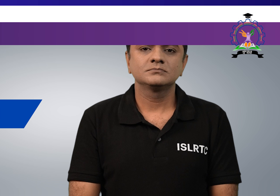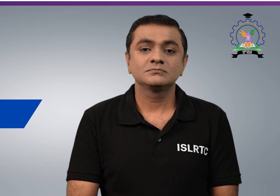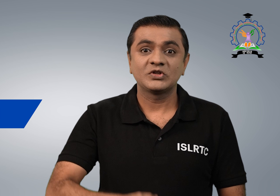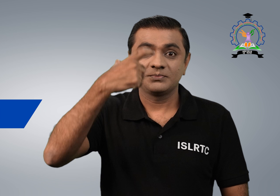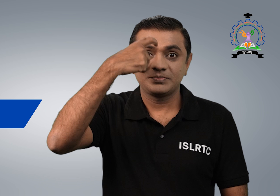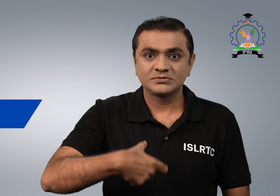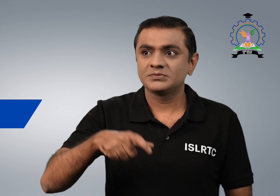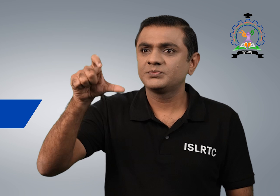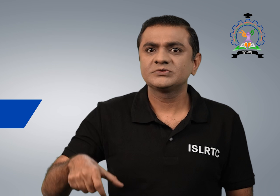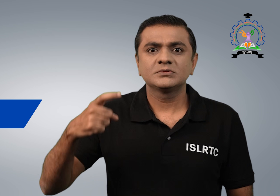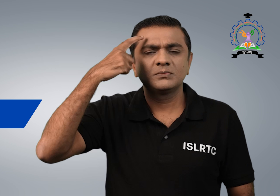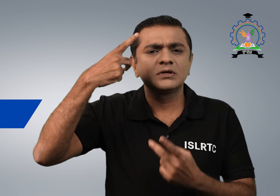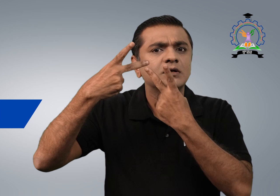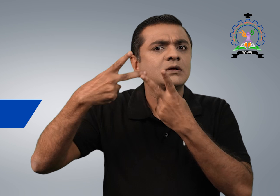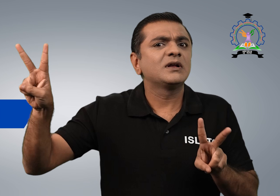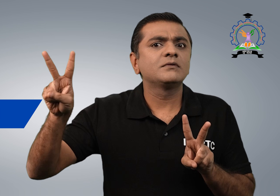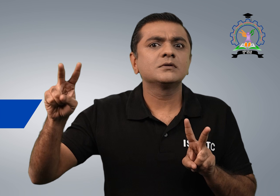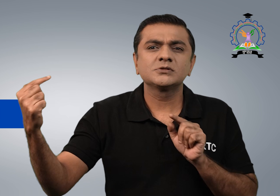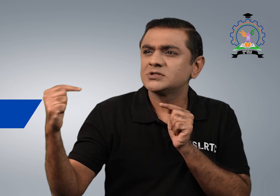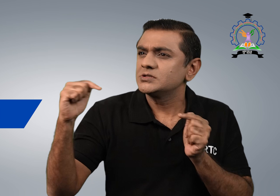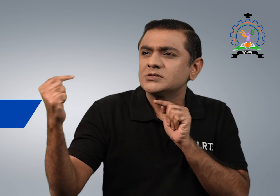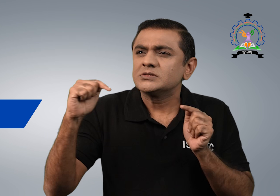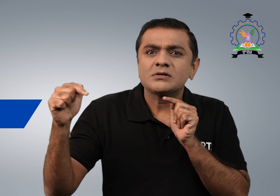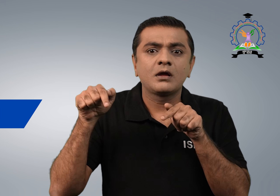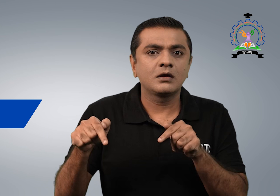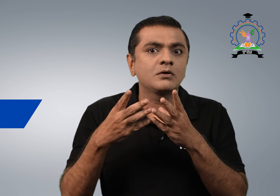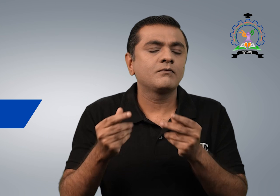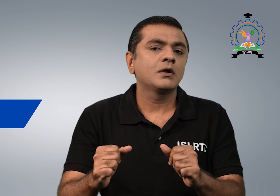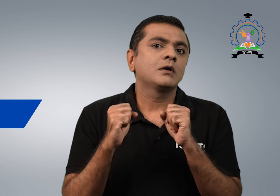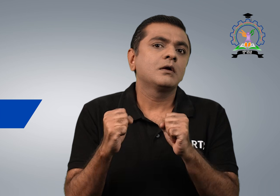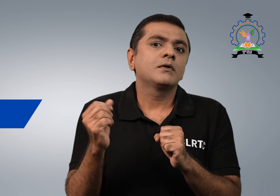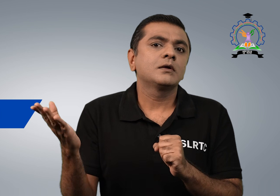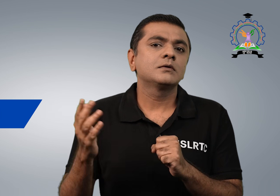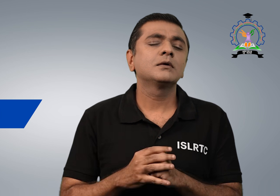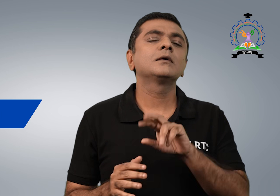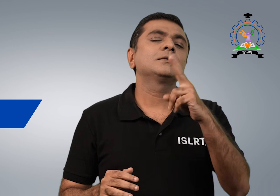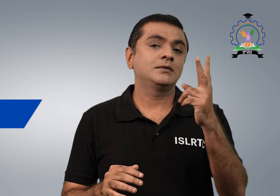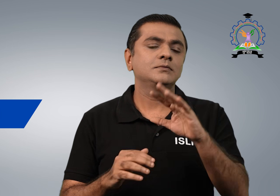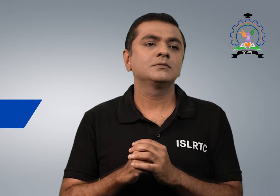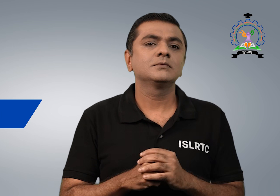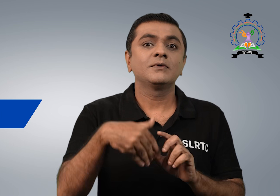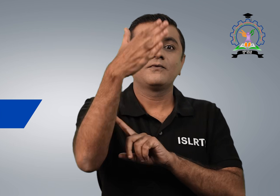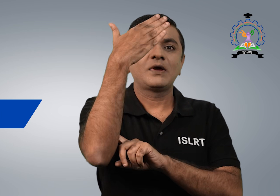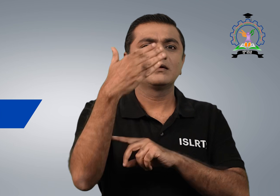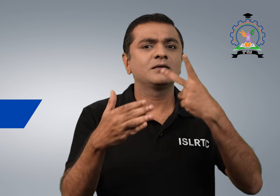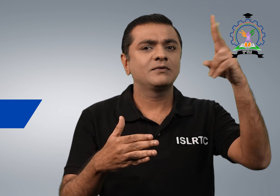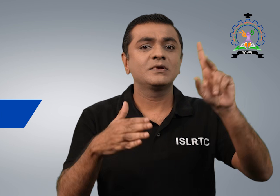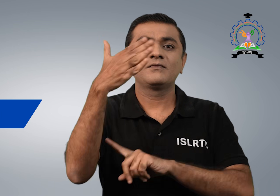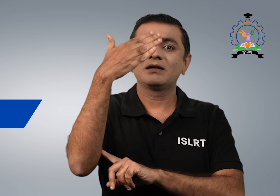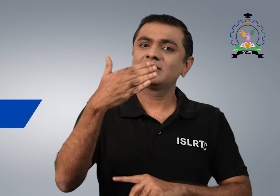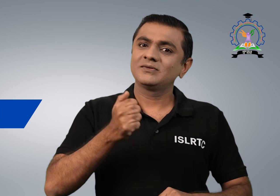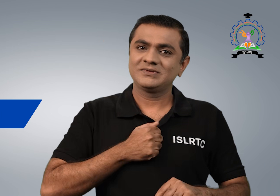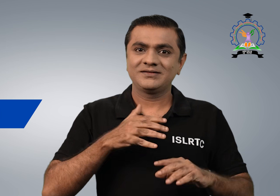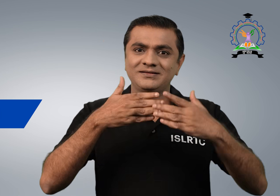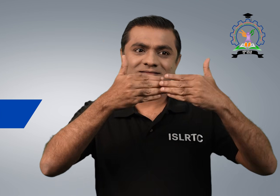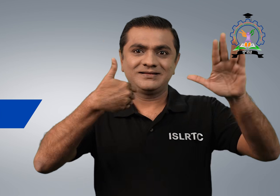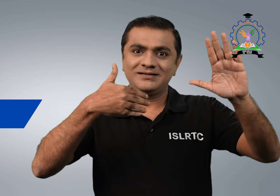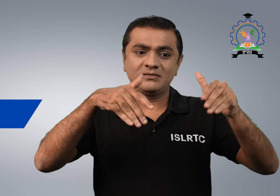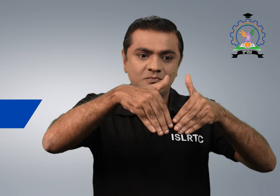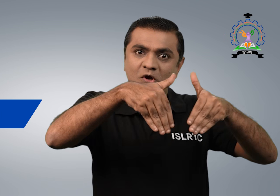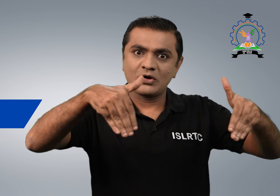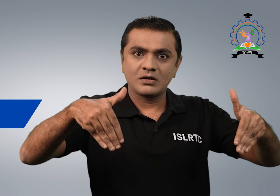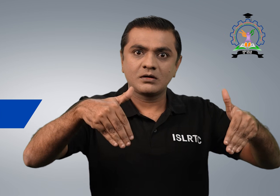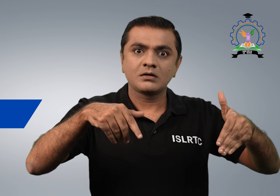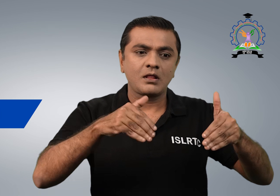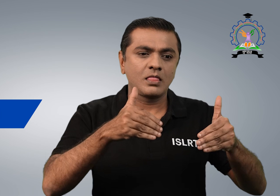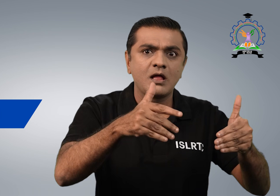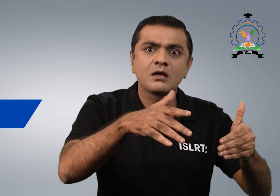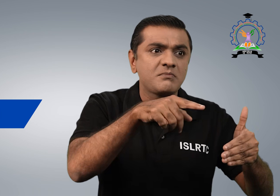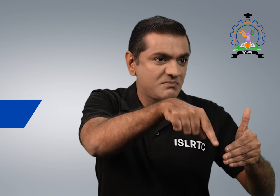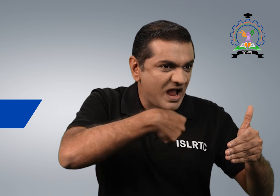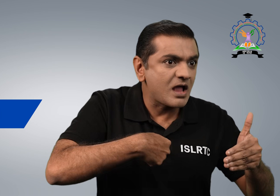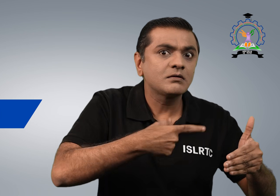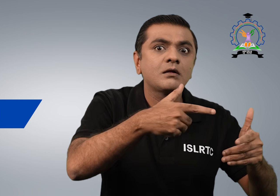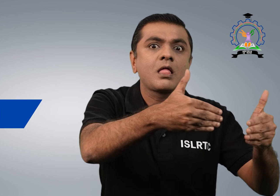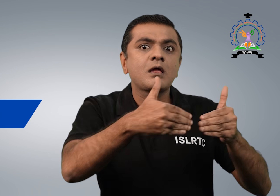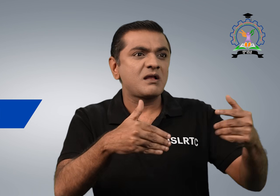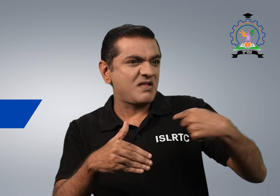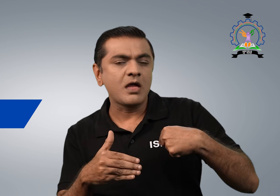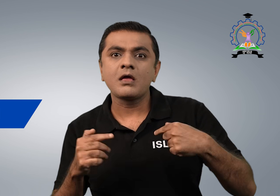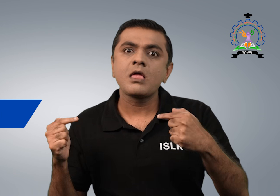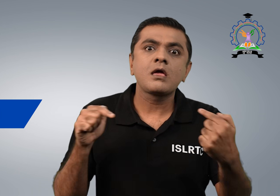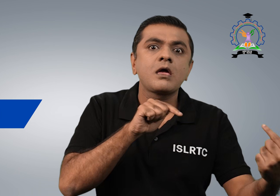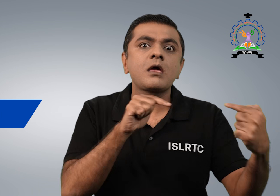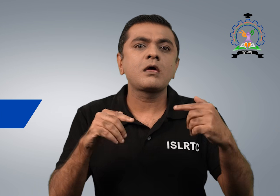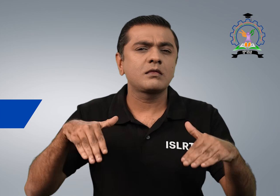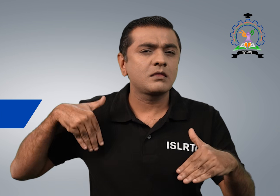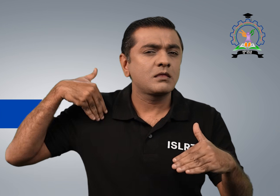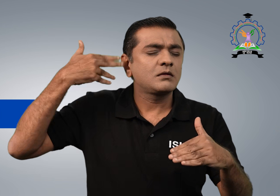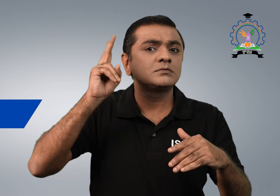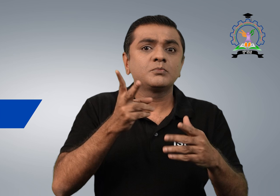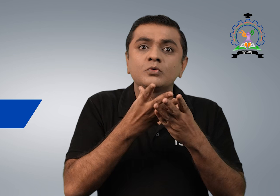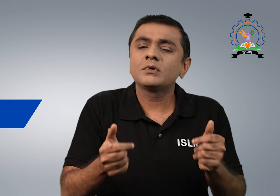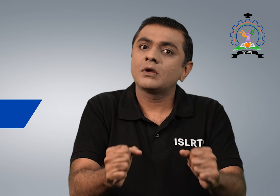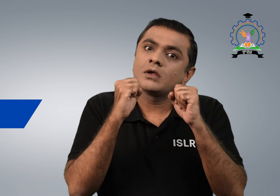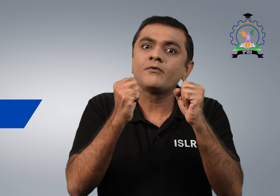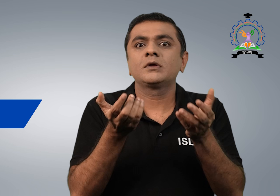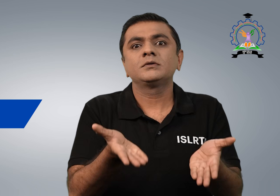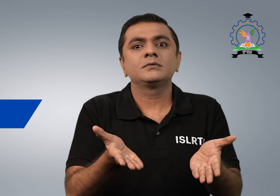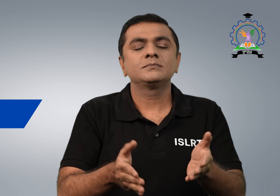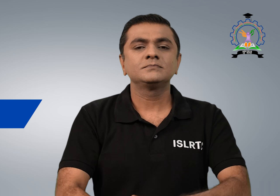It refers to something that leads to disagreement due to differing view points and is difficult to resolve. Disputes between countries over border lines are controversial and often remain unresolved for extended periods.